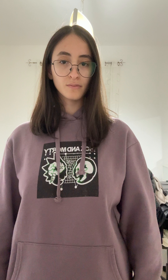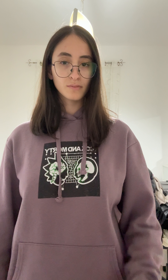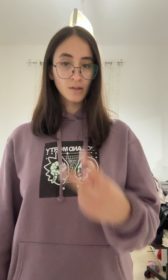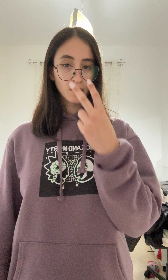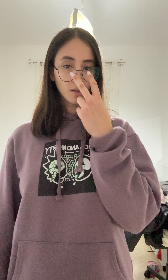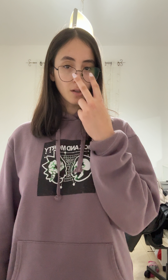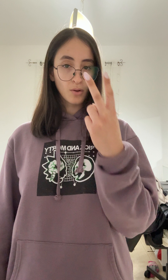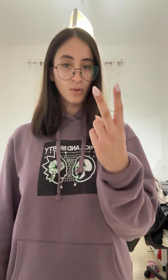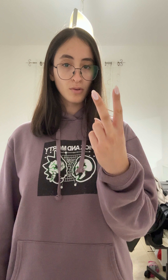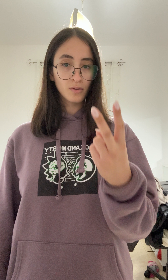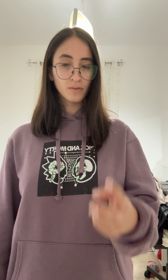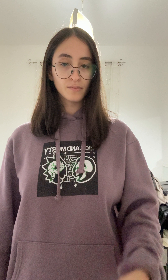לראות